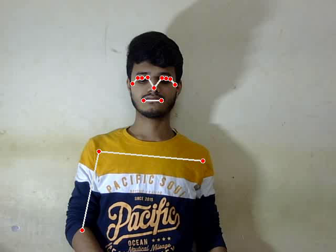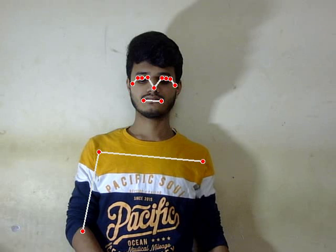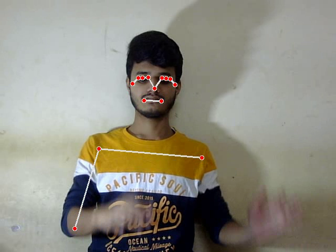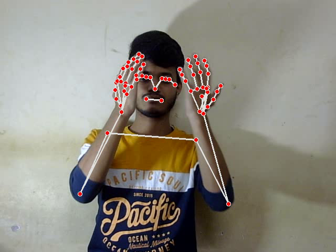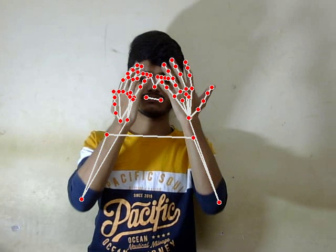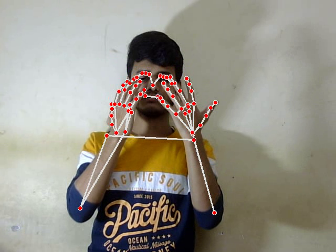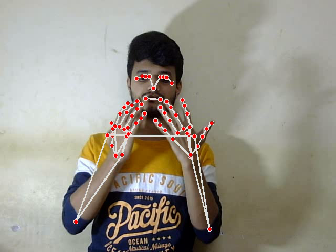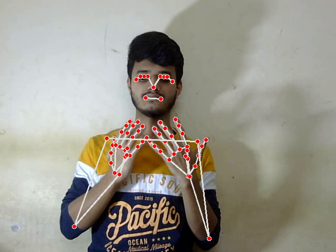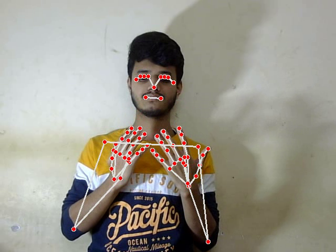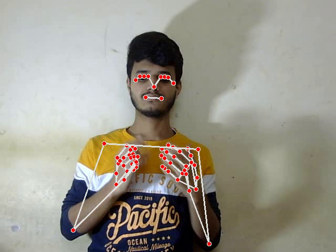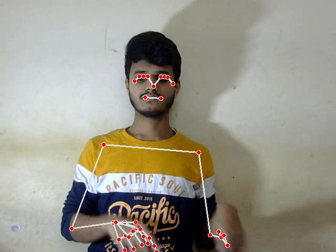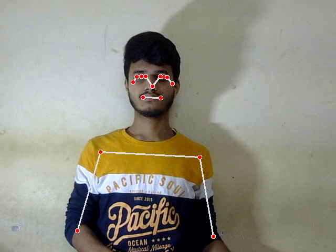sad